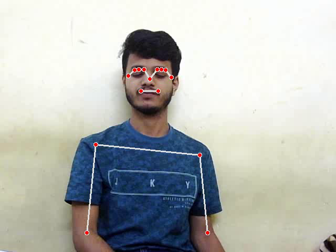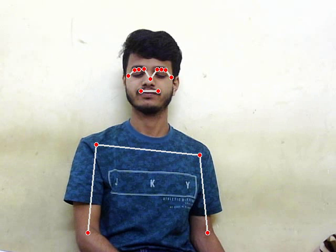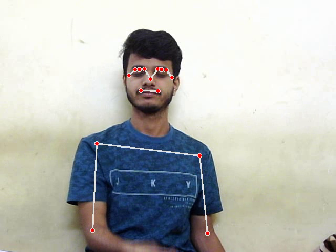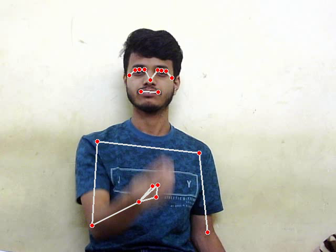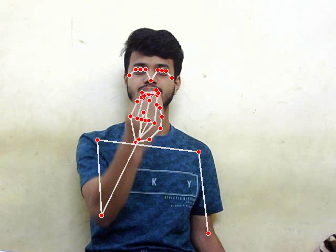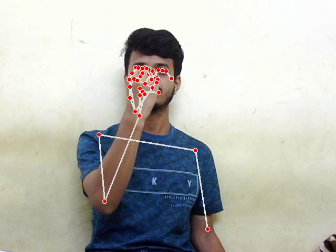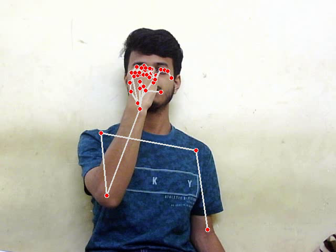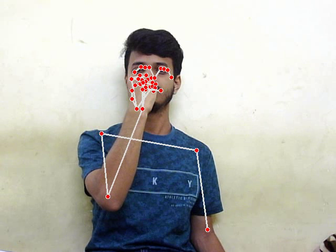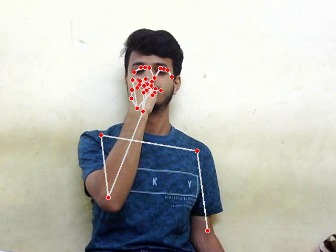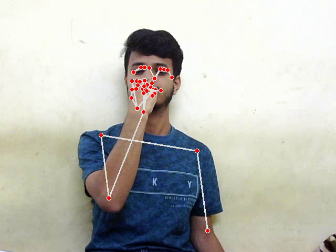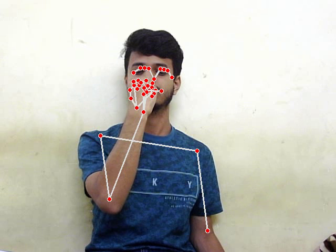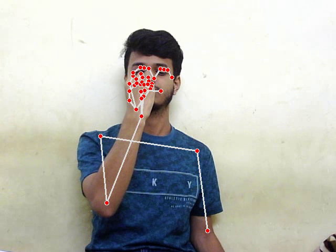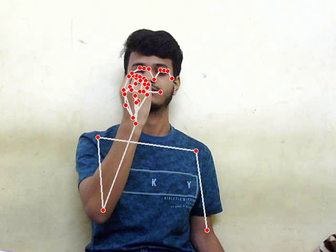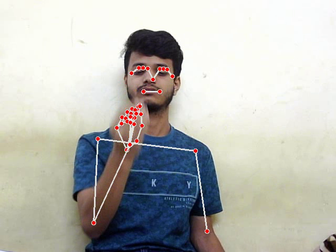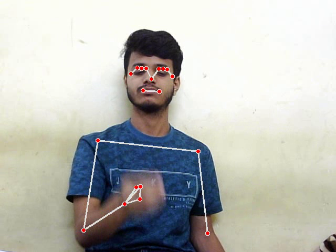eat